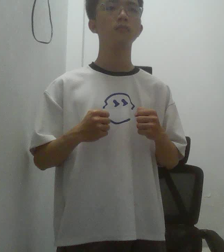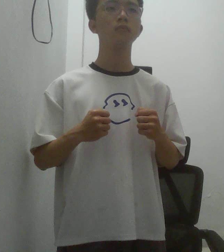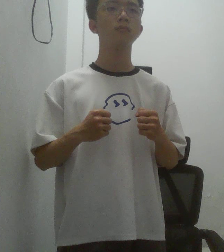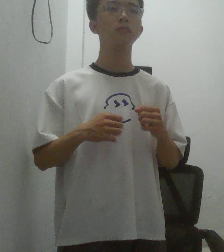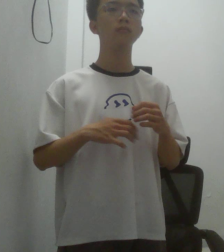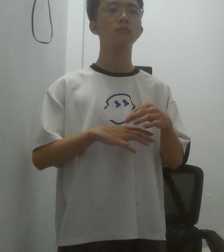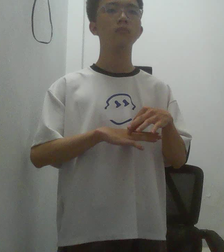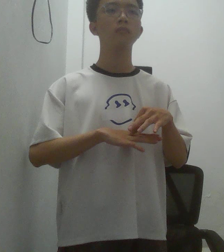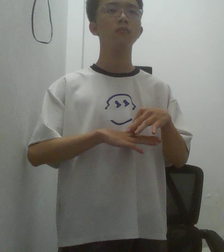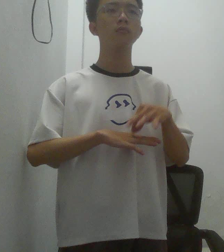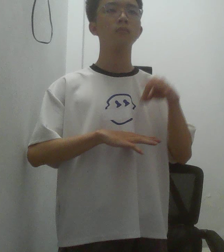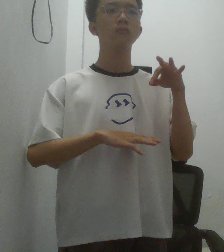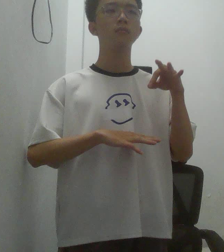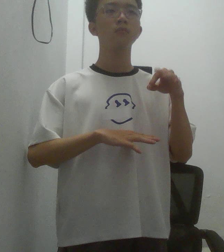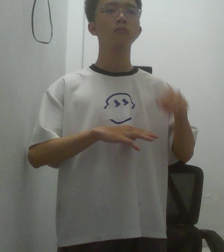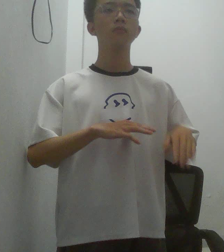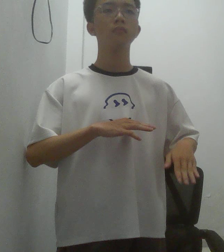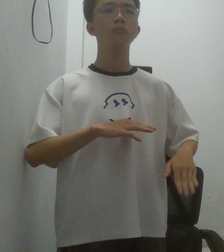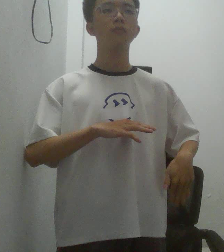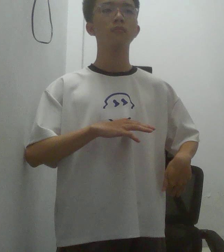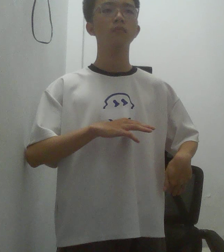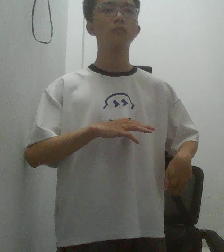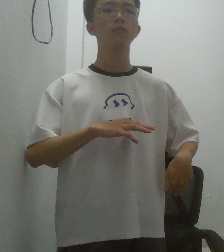tuan sau